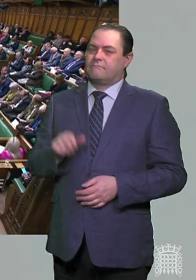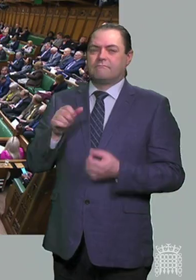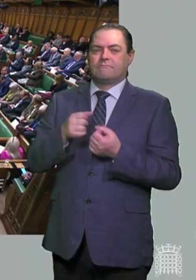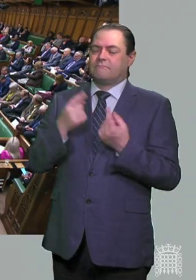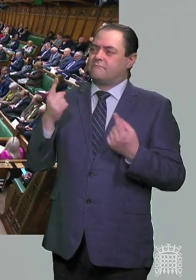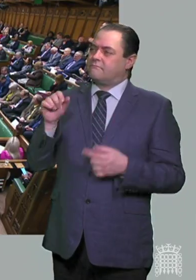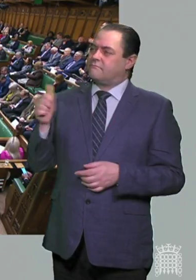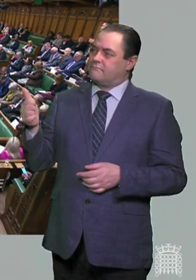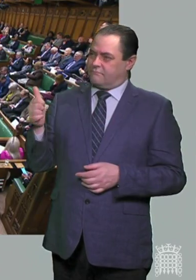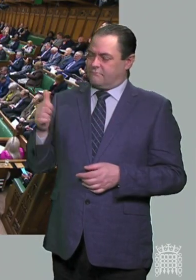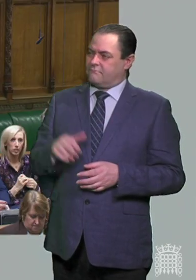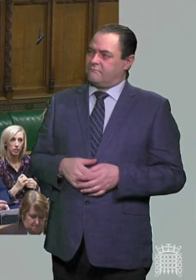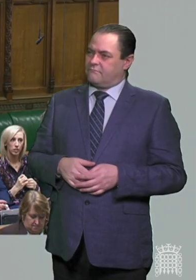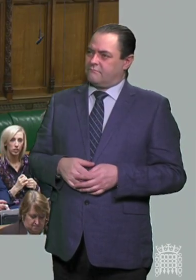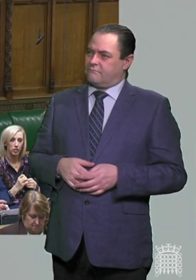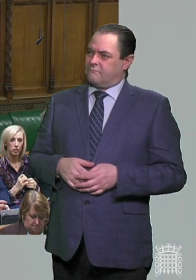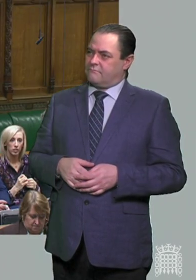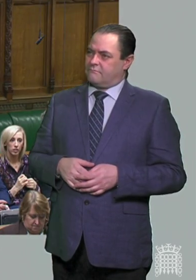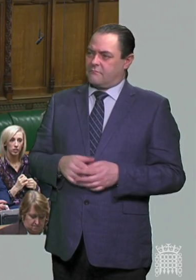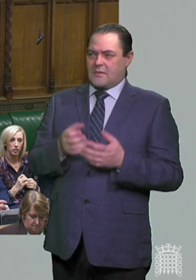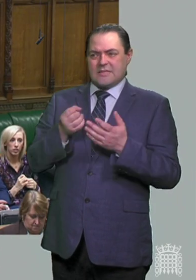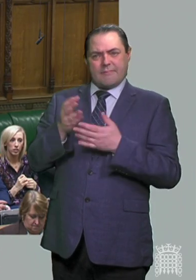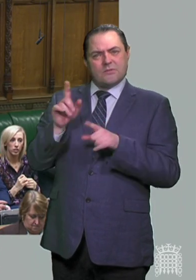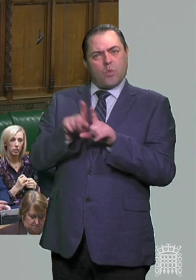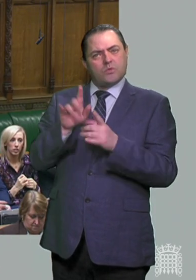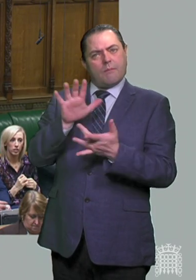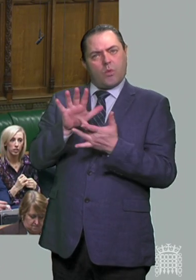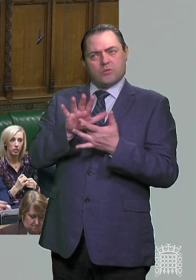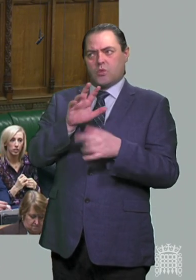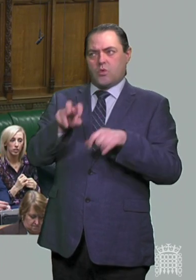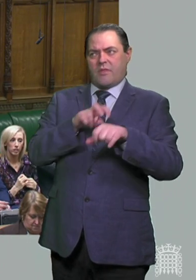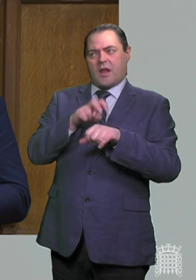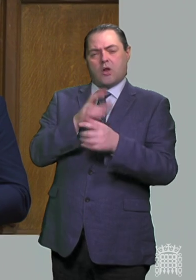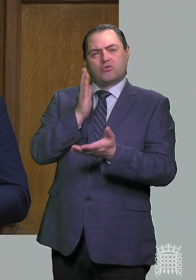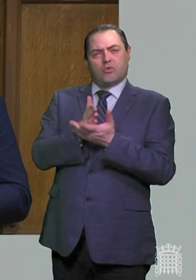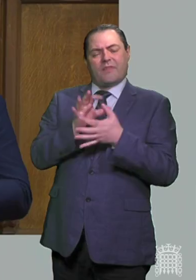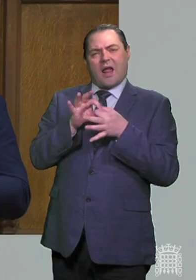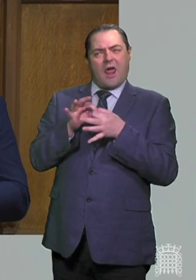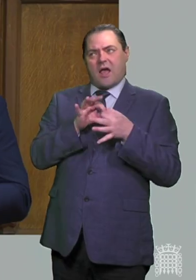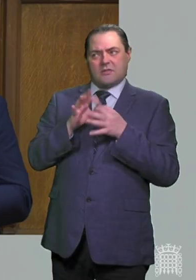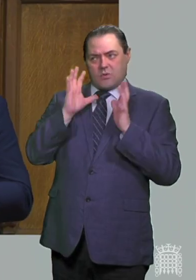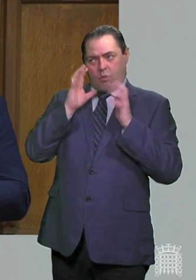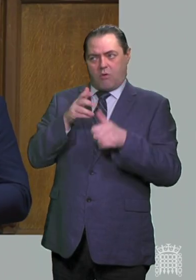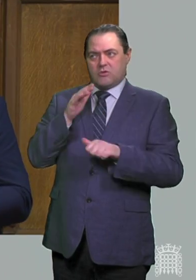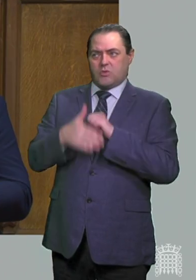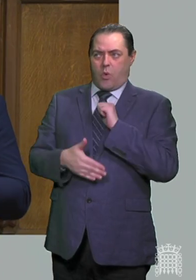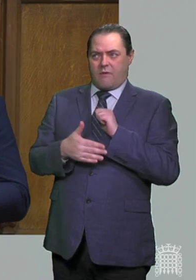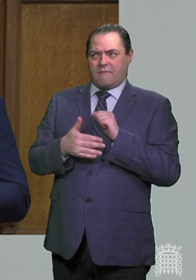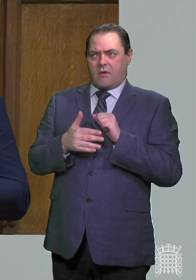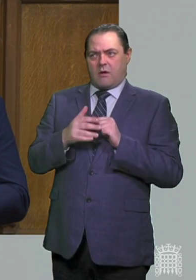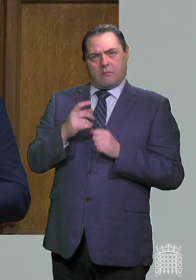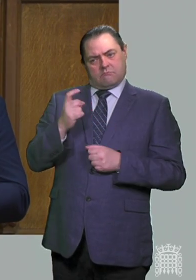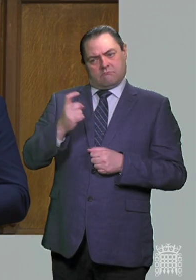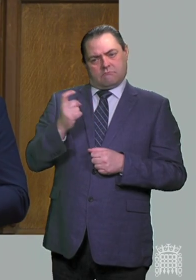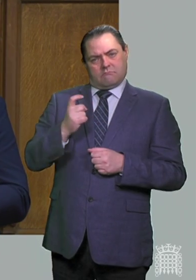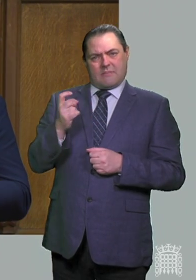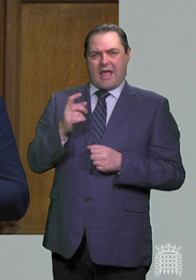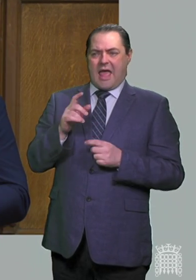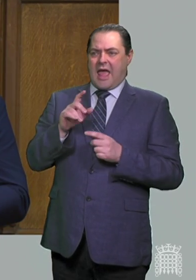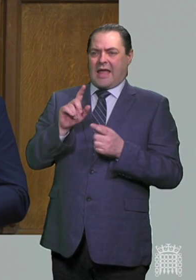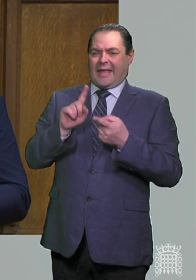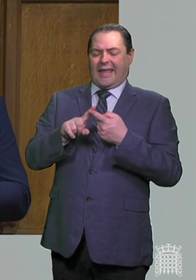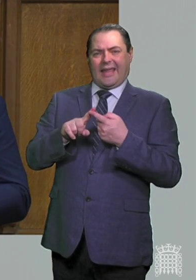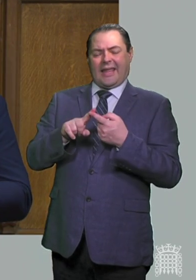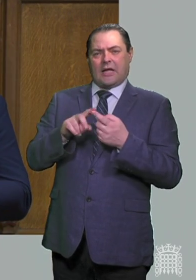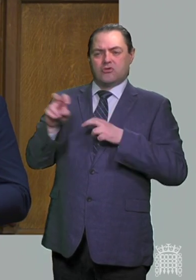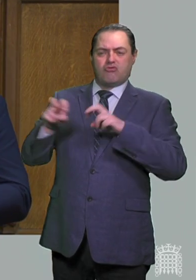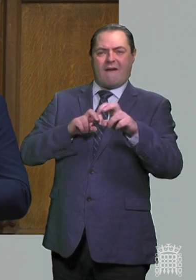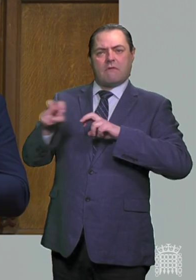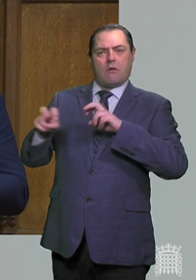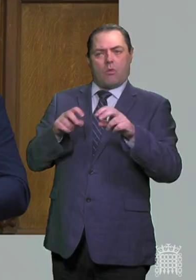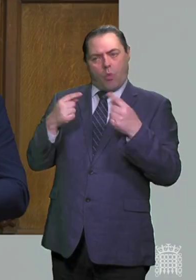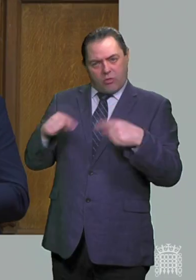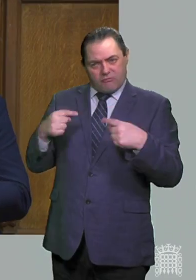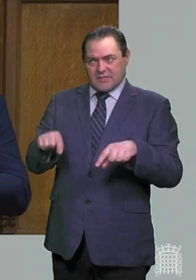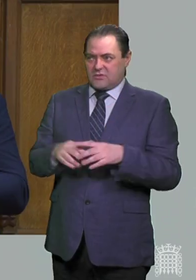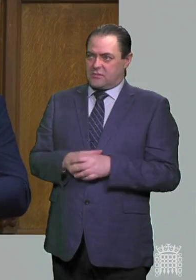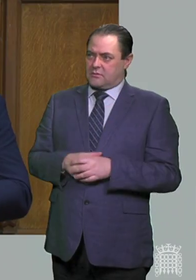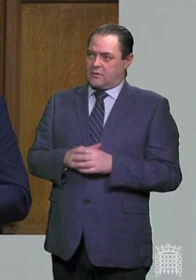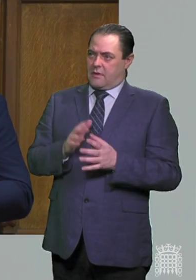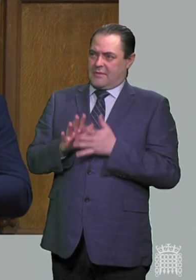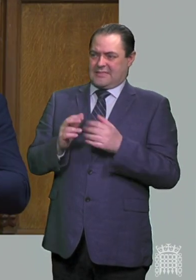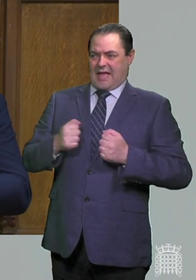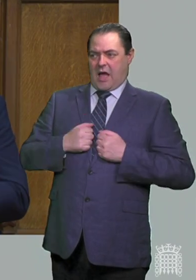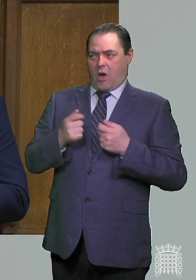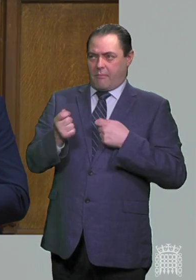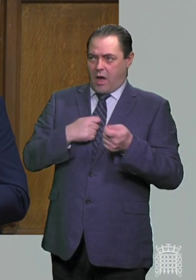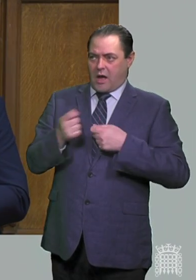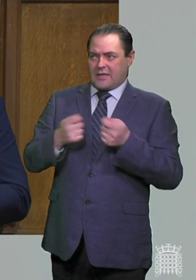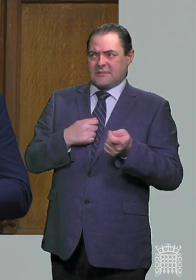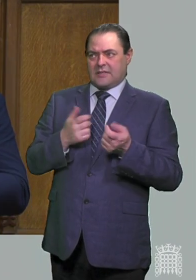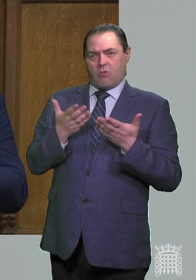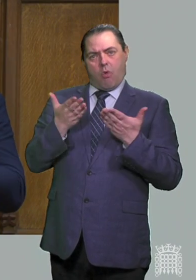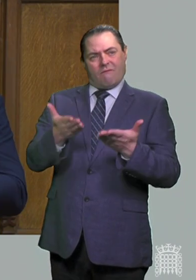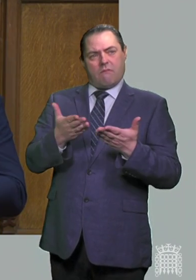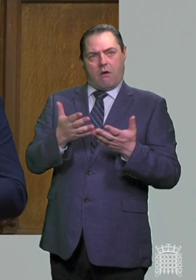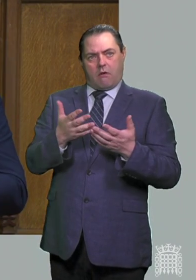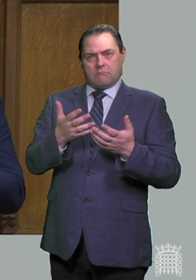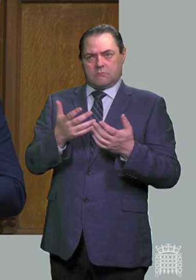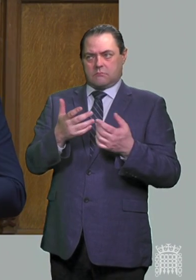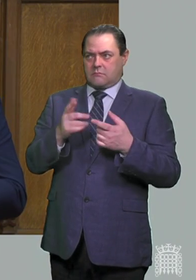Tourism spending is also very important. The Minister will be aware that the Northern Ireland Tourism Alliance is very concerned about the application of the forthcoming electronic travel authorisation to the sector in Northern Ireland, given our unique marketing and unique offer.